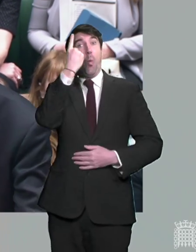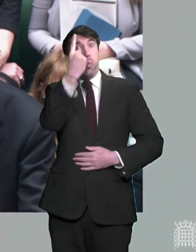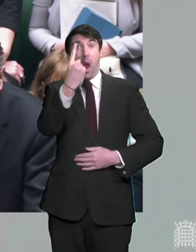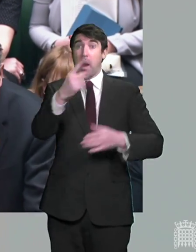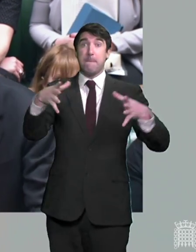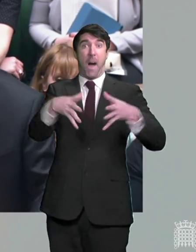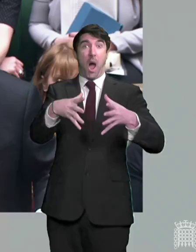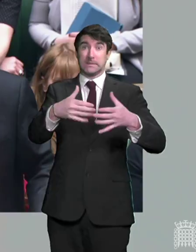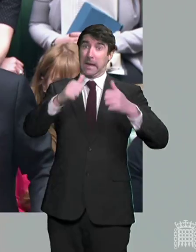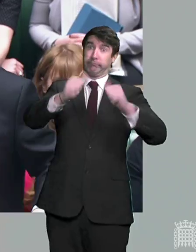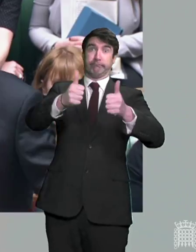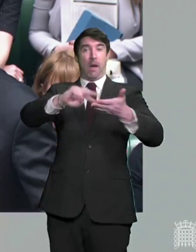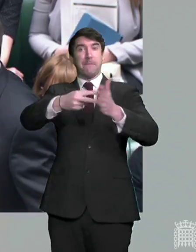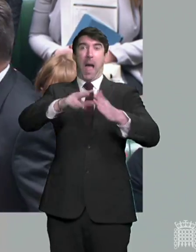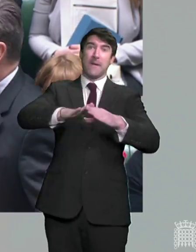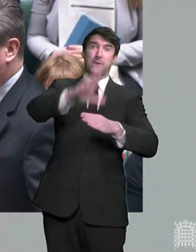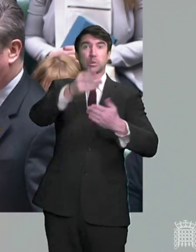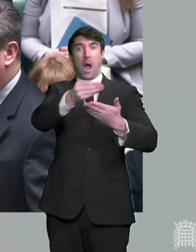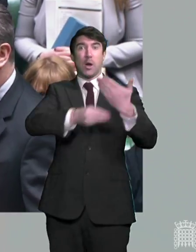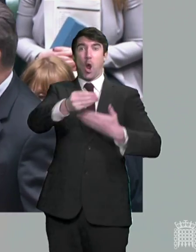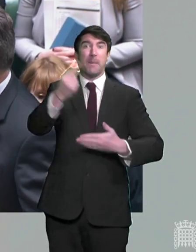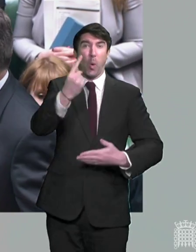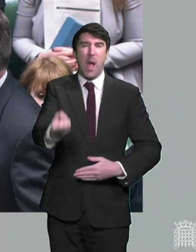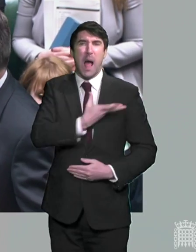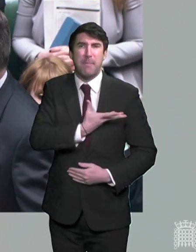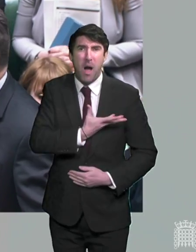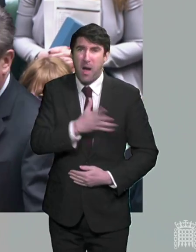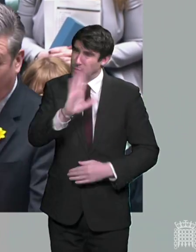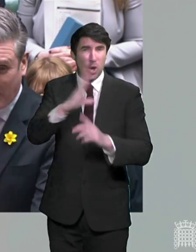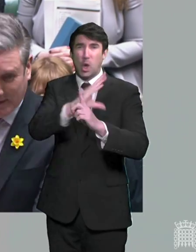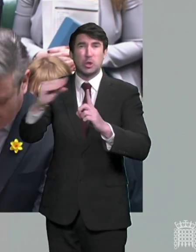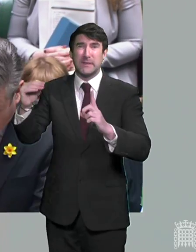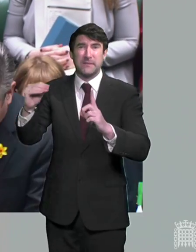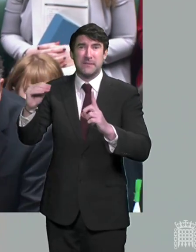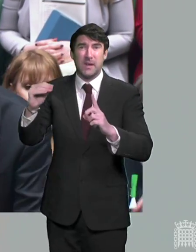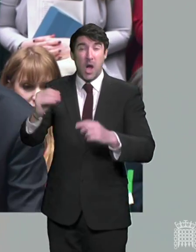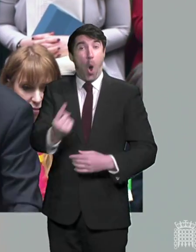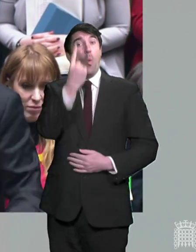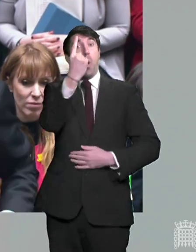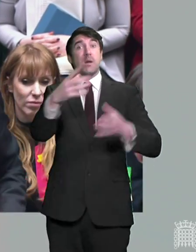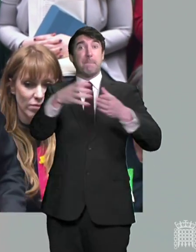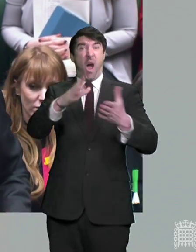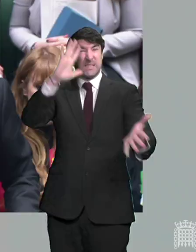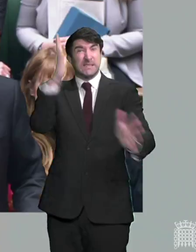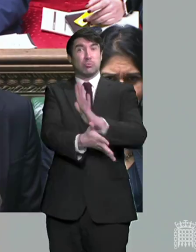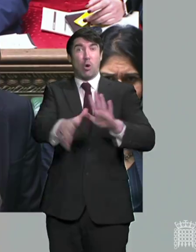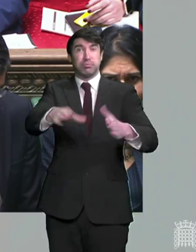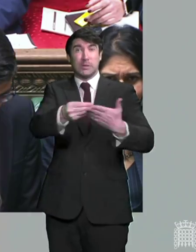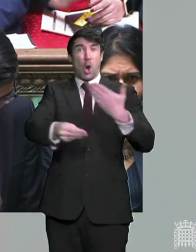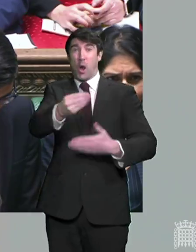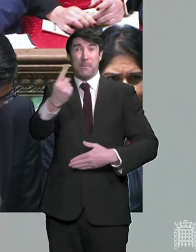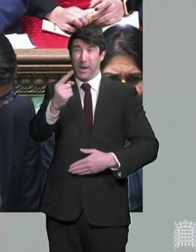There is one party that broke the economy, and its Members are sitting on the Government Benches.